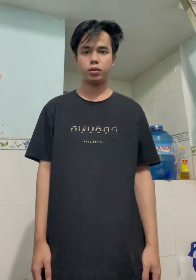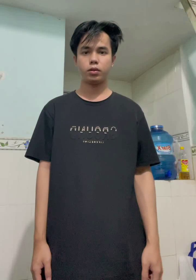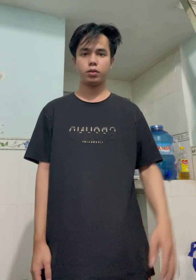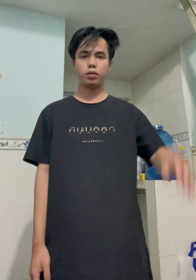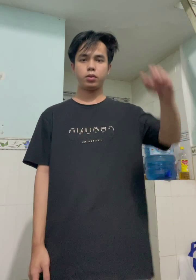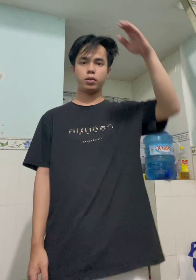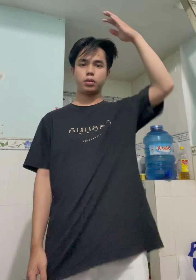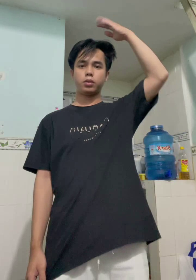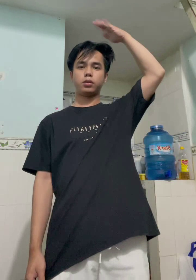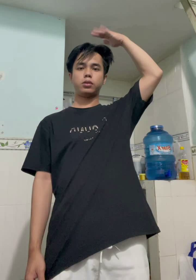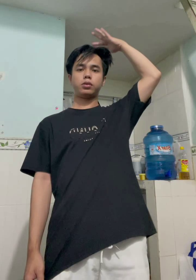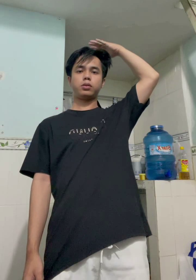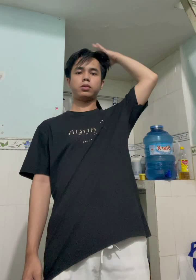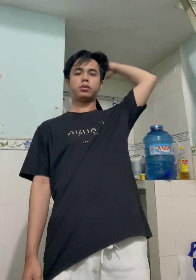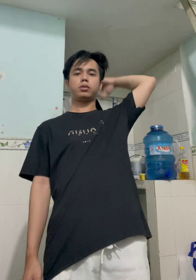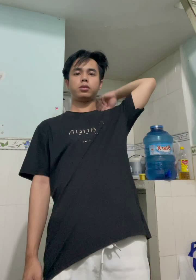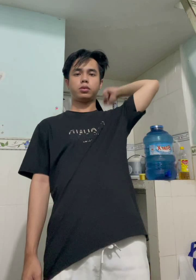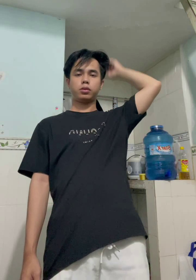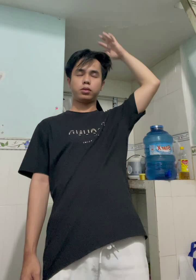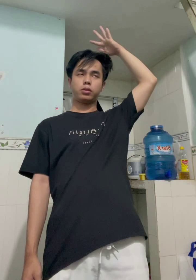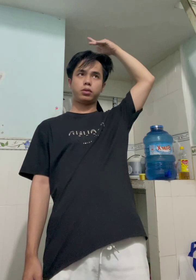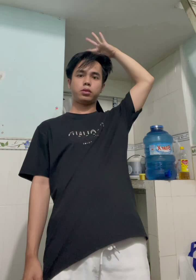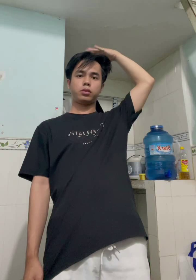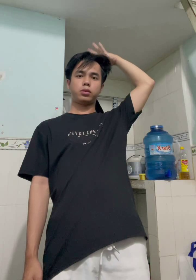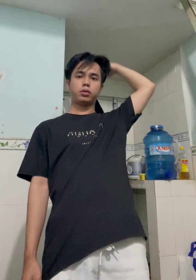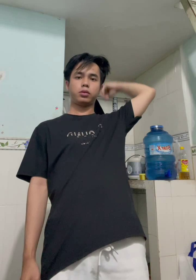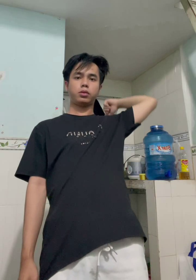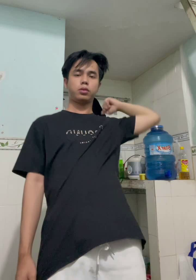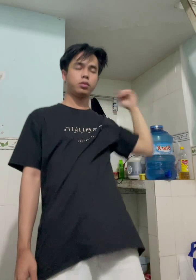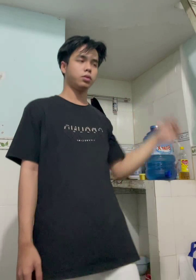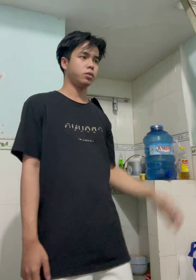vo ly